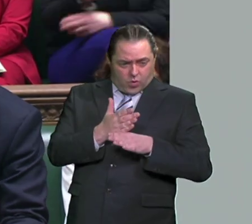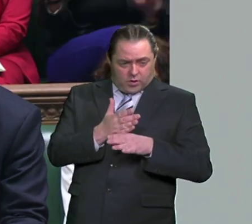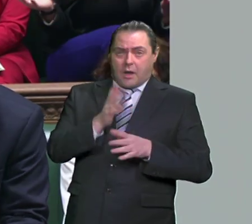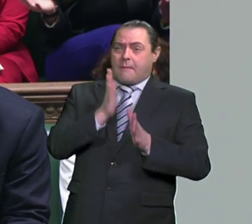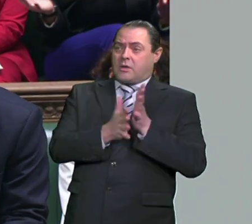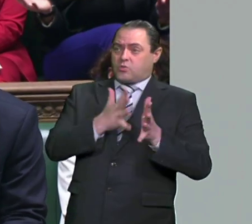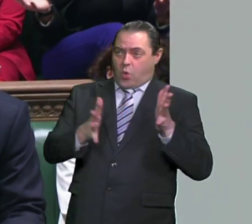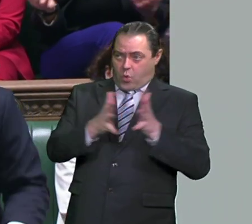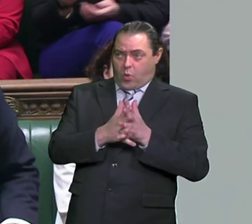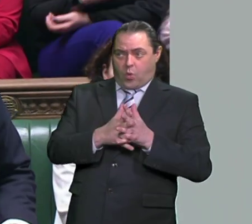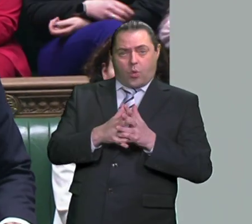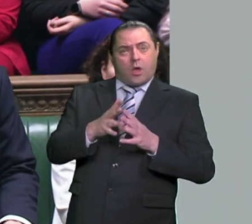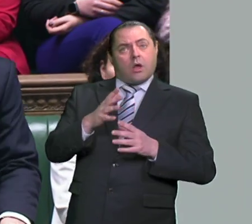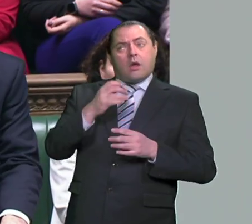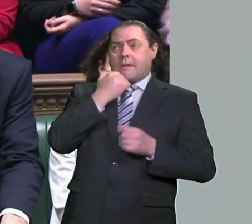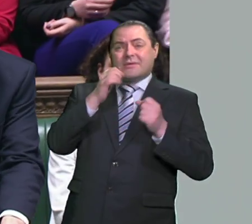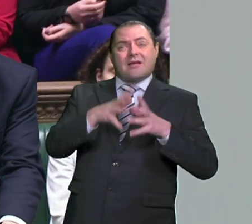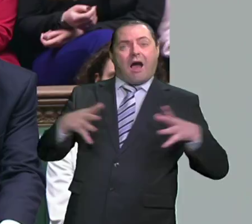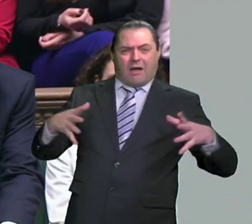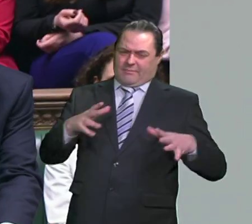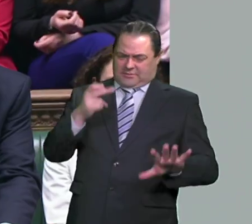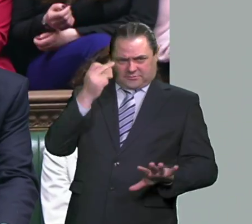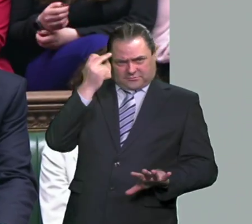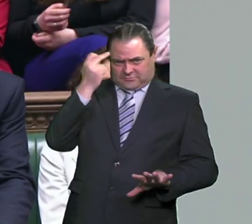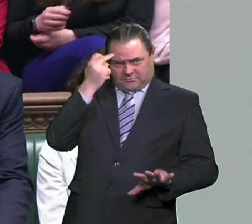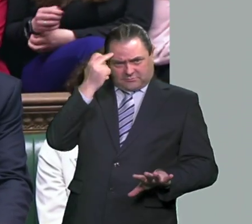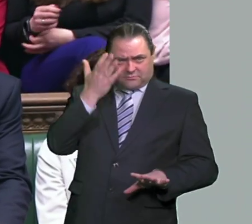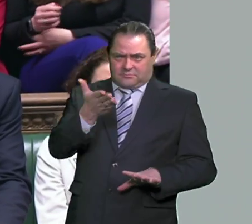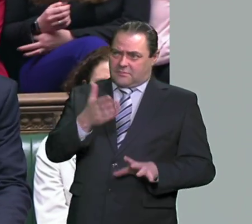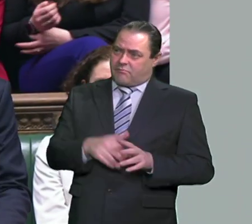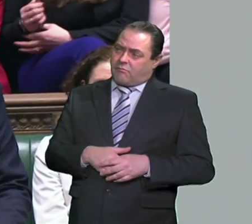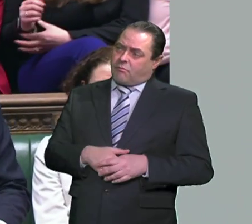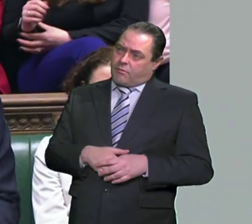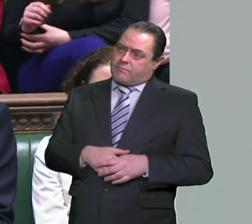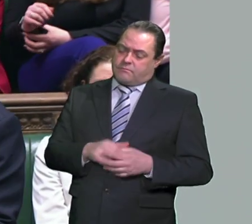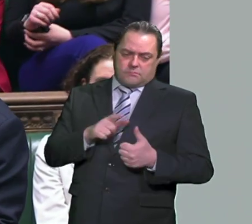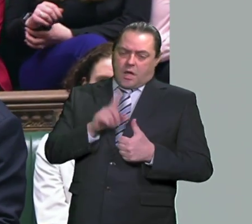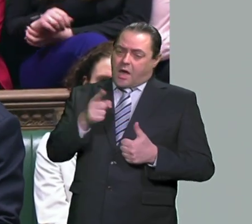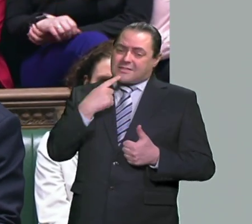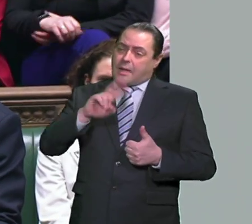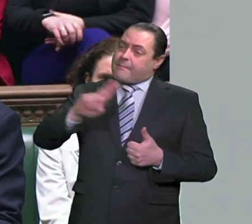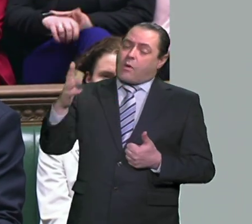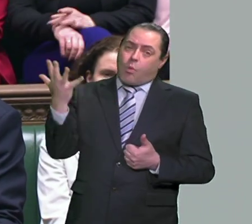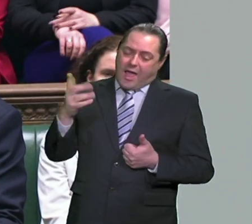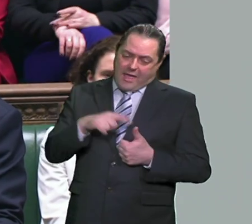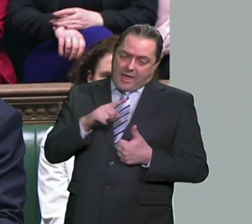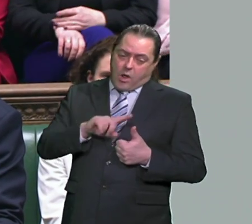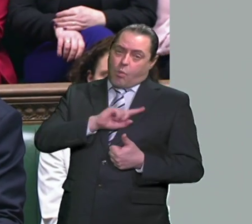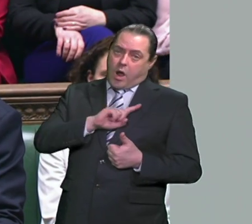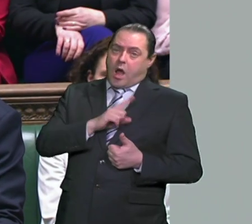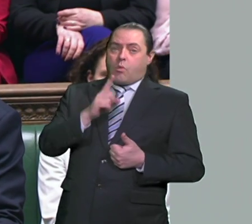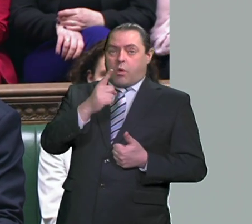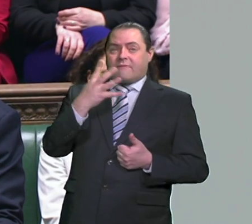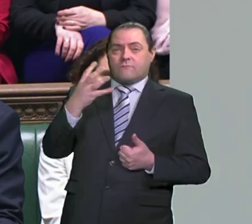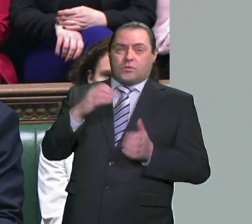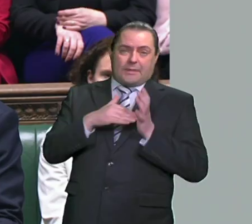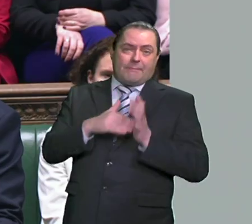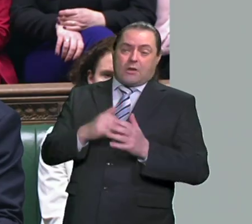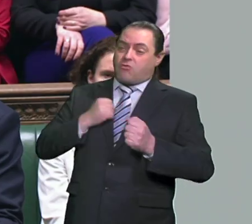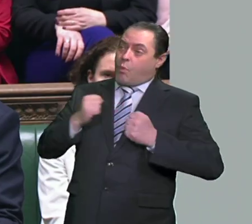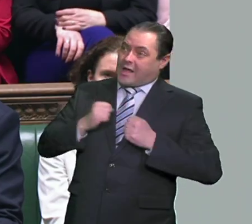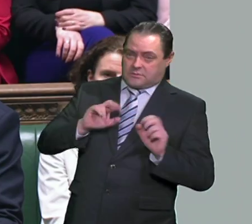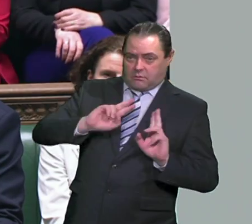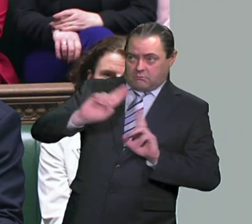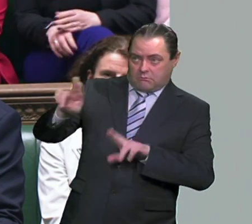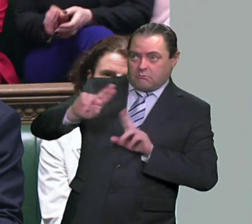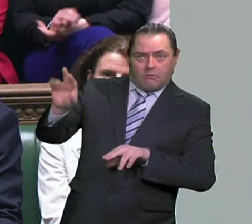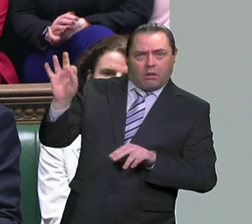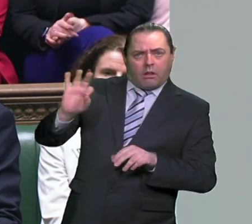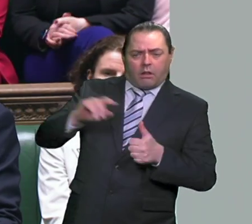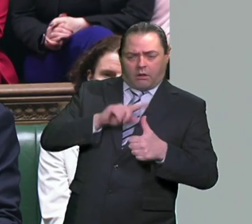Absolutely deluded. He cannot say where they will return people, because they spent £140 million on Rwanda and it does not work.